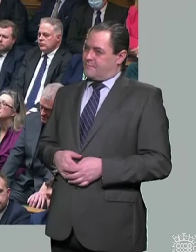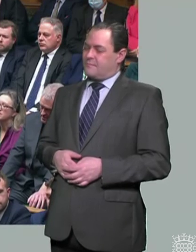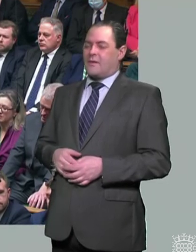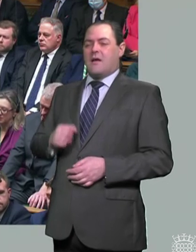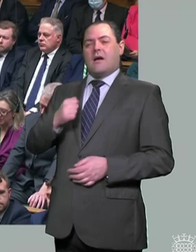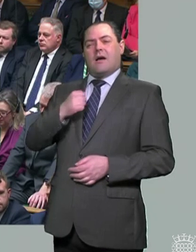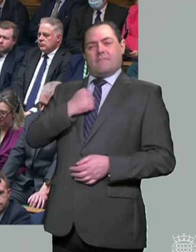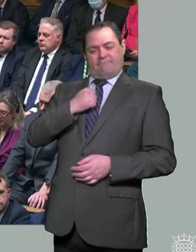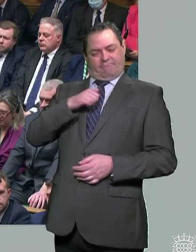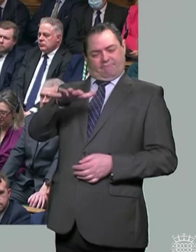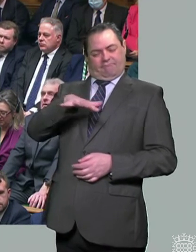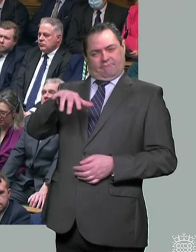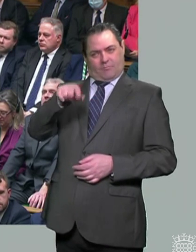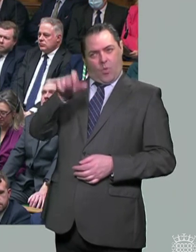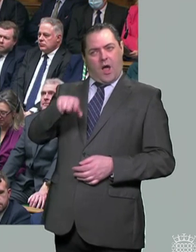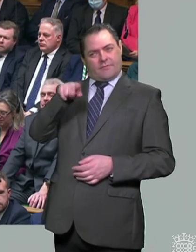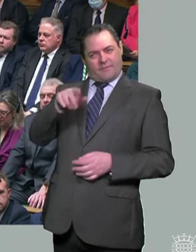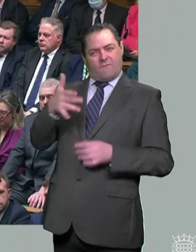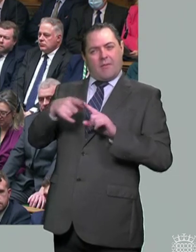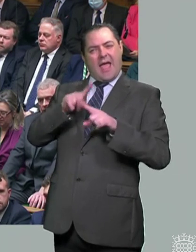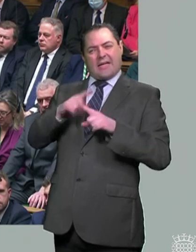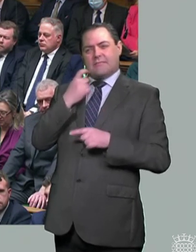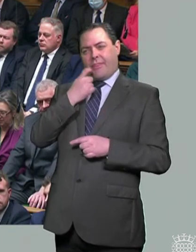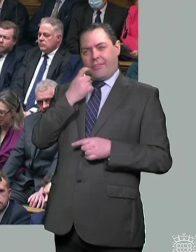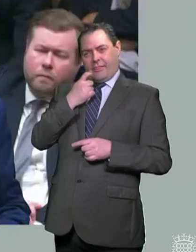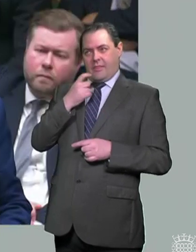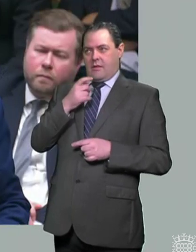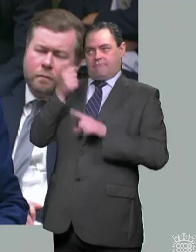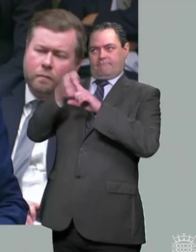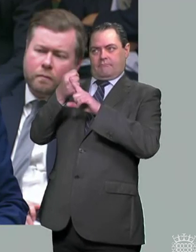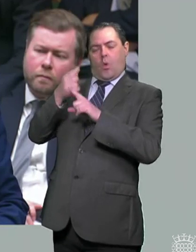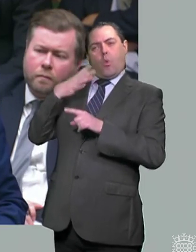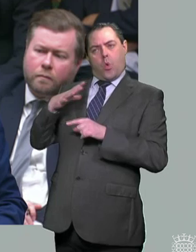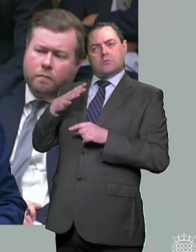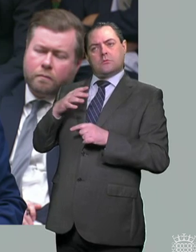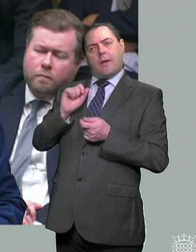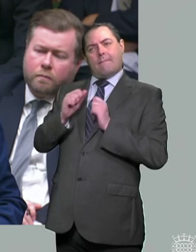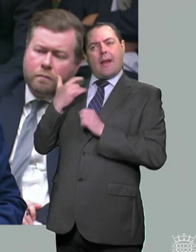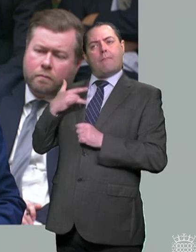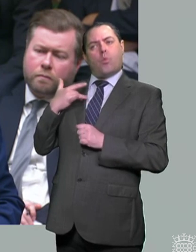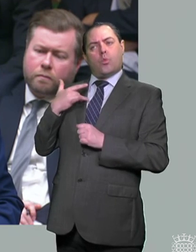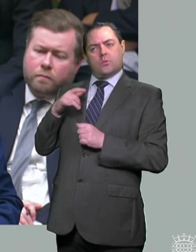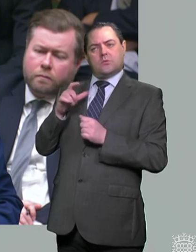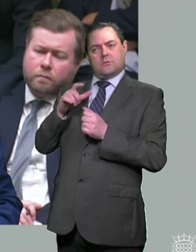My constituent Jinty Sheerin has launched a campaign for a dedicated menopause clinic in Devon.